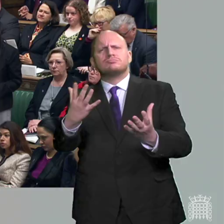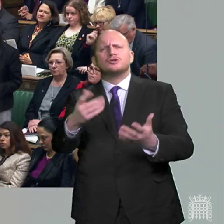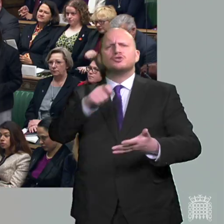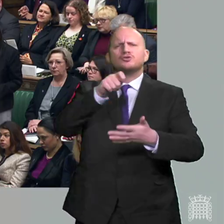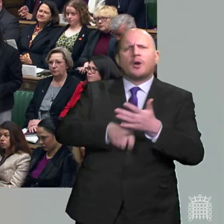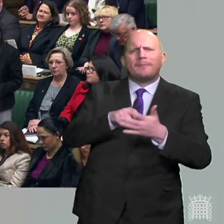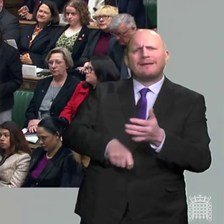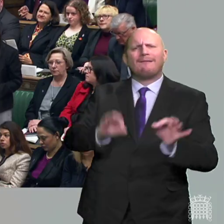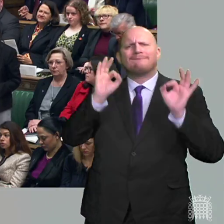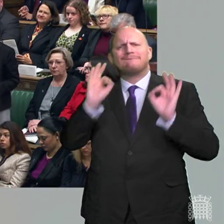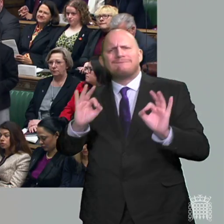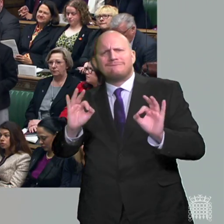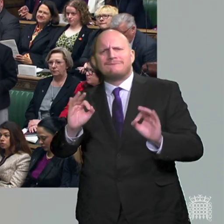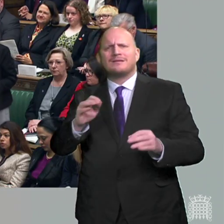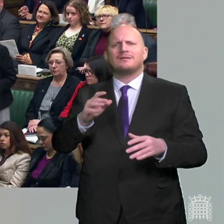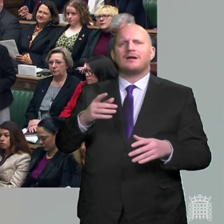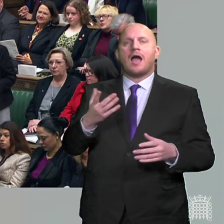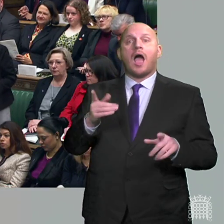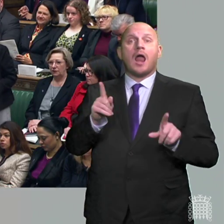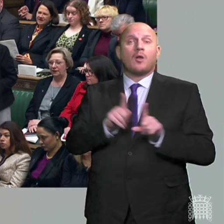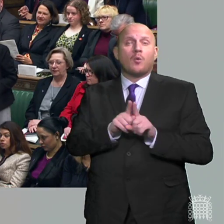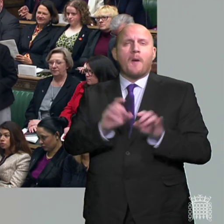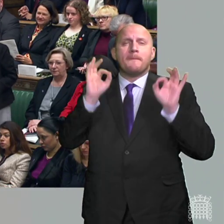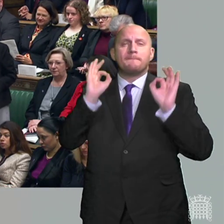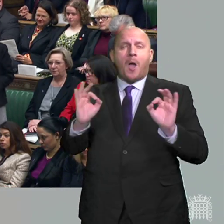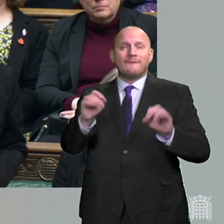even the perfect time zone for money laundering.